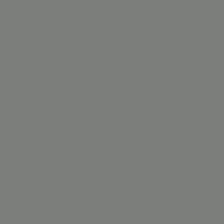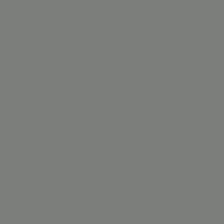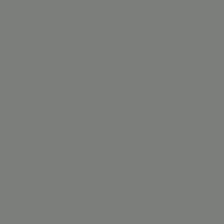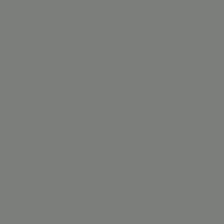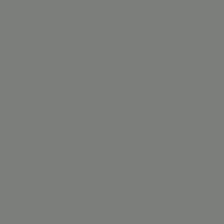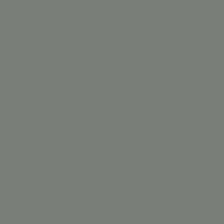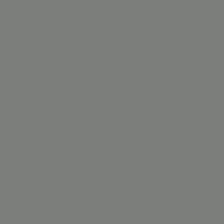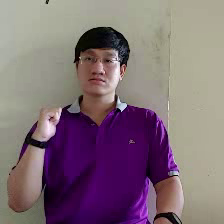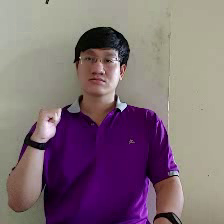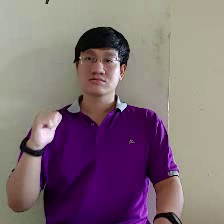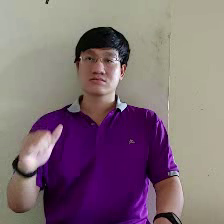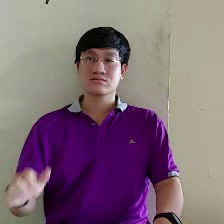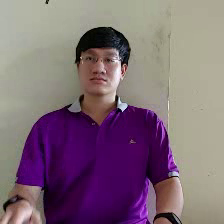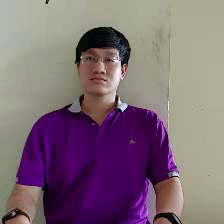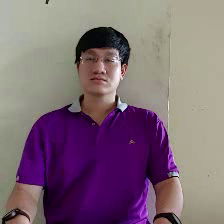Nghỉ ngơi